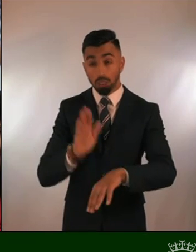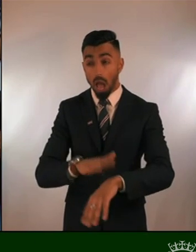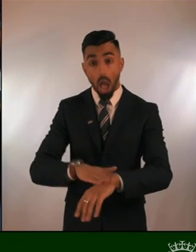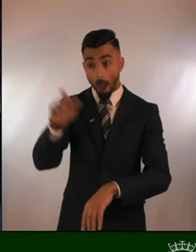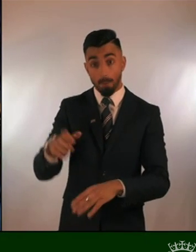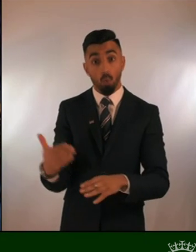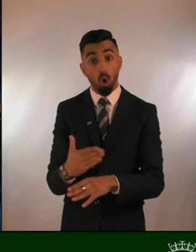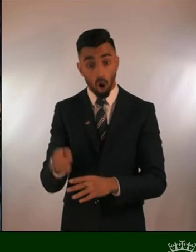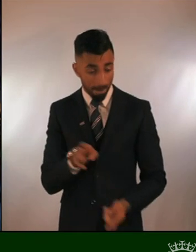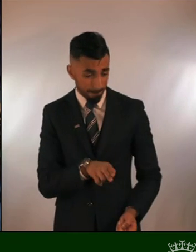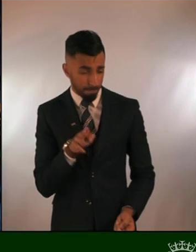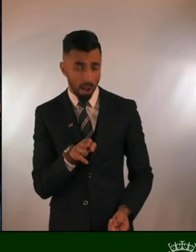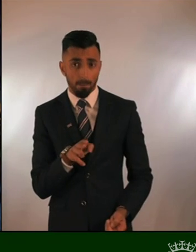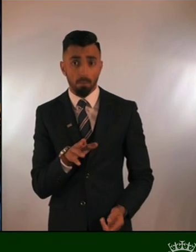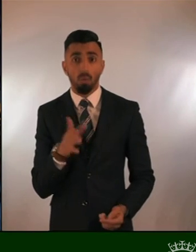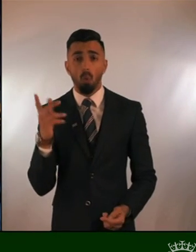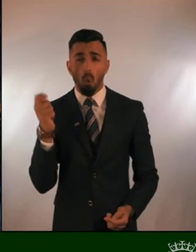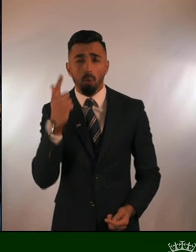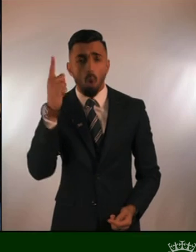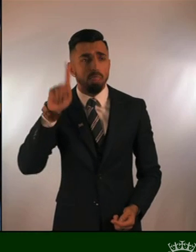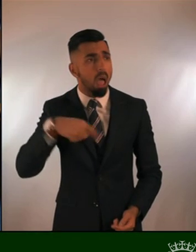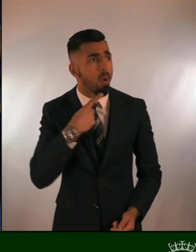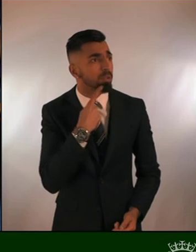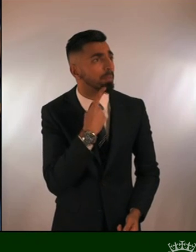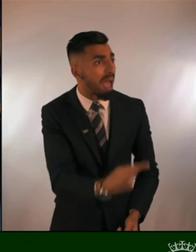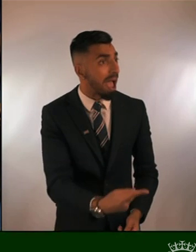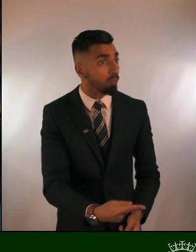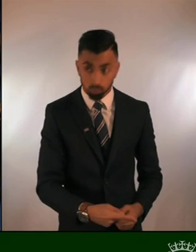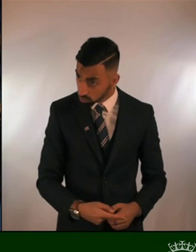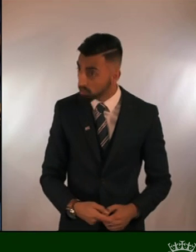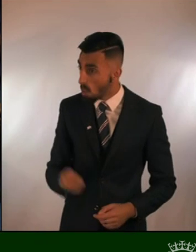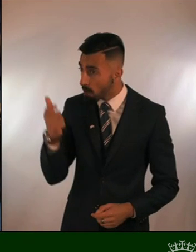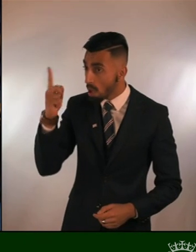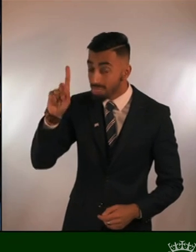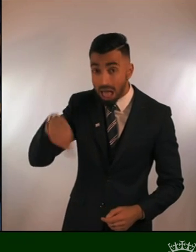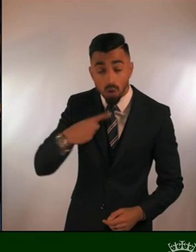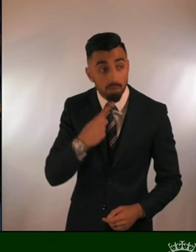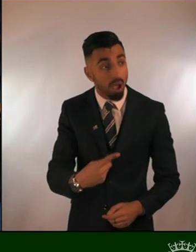That is the biggest cash increase ever, but we have promised to go further.